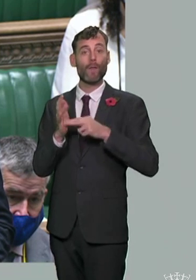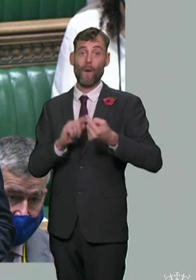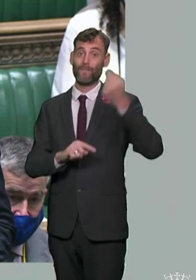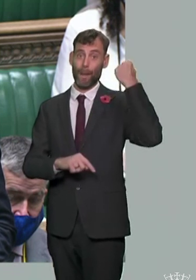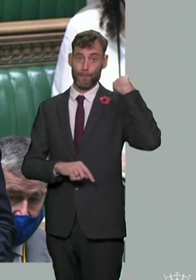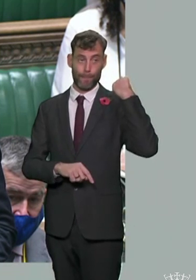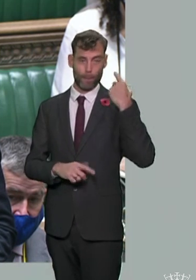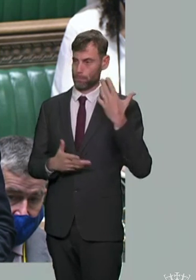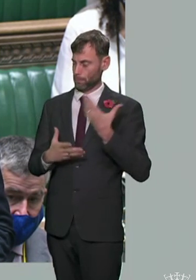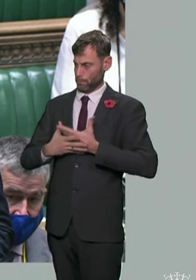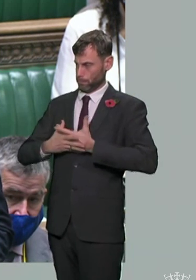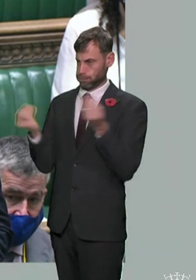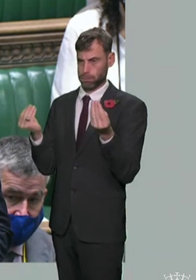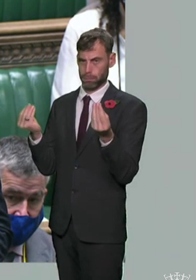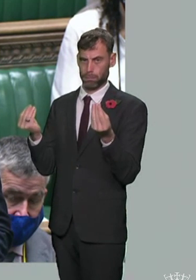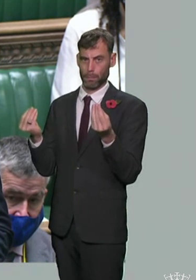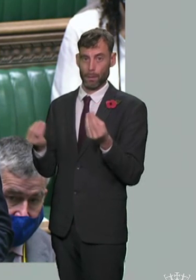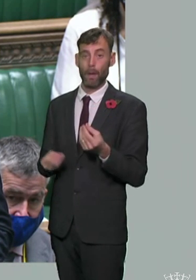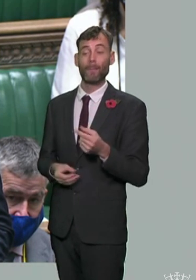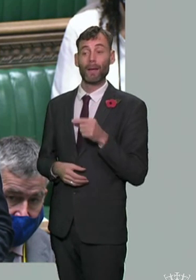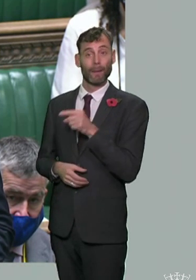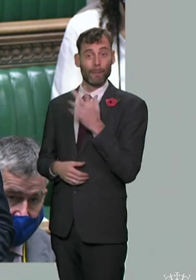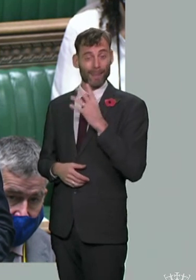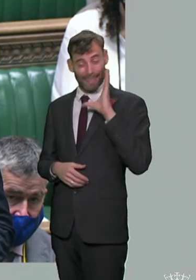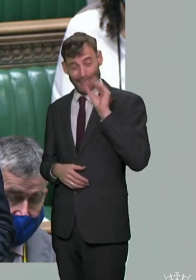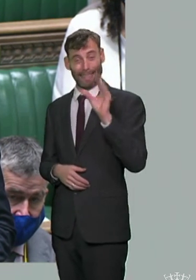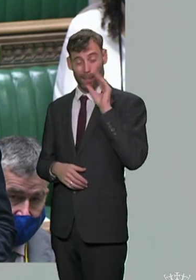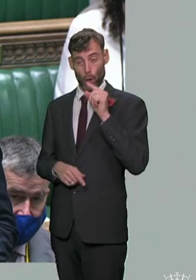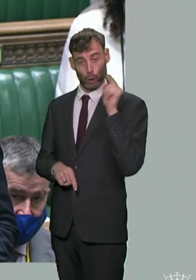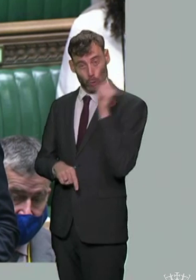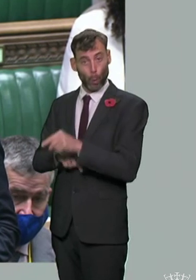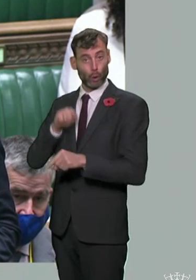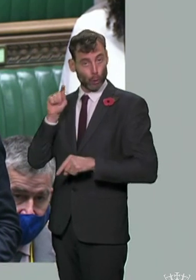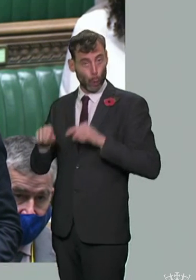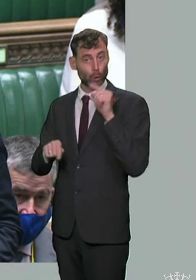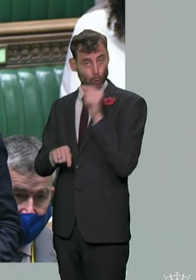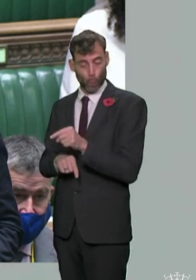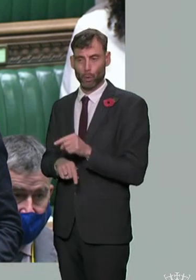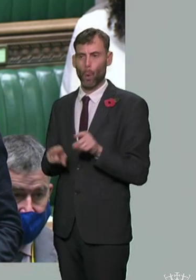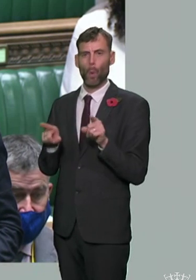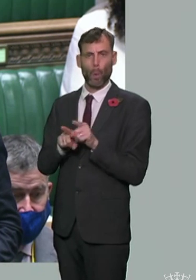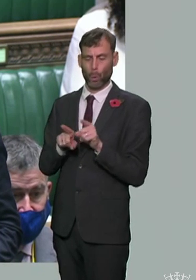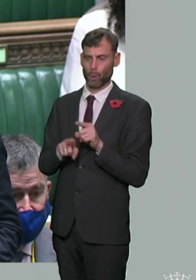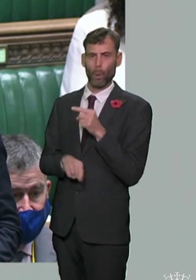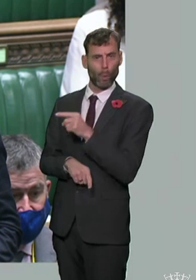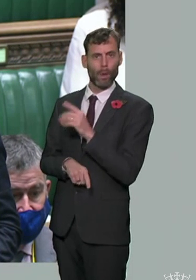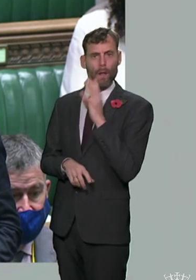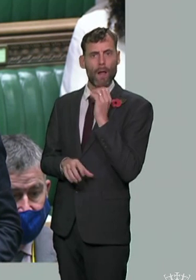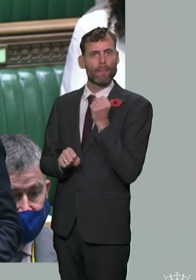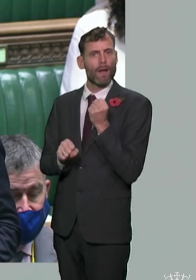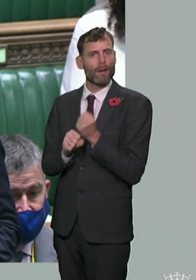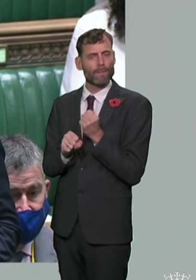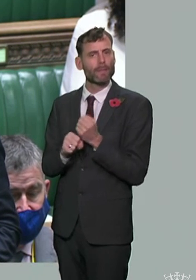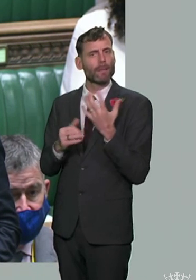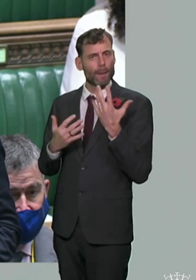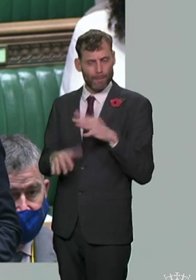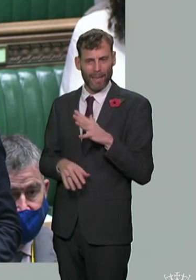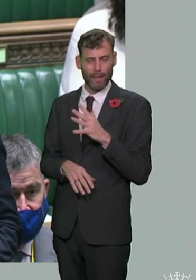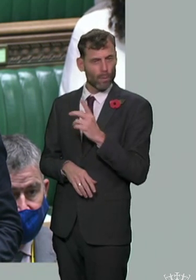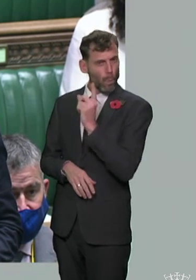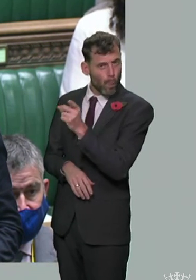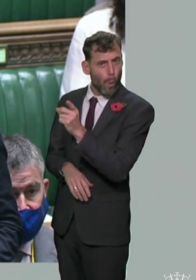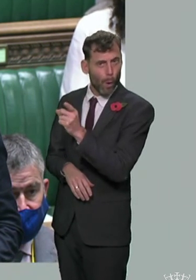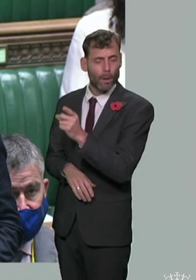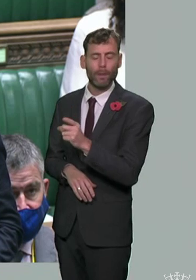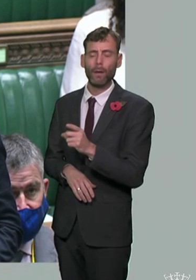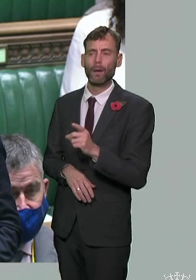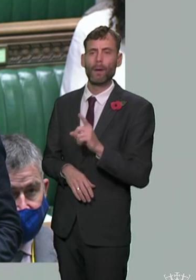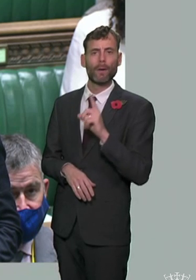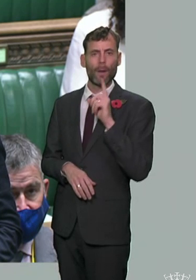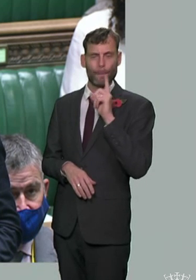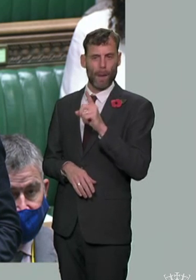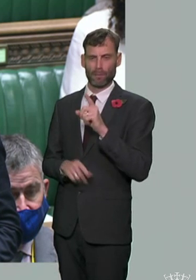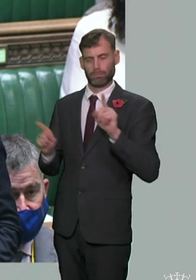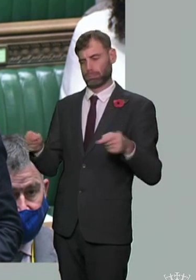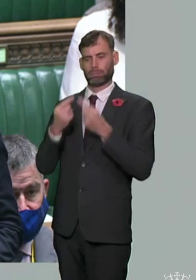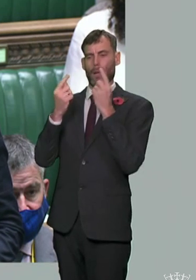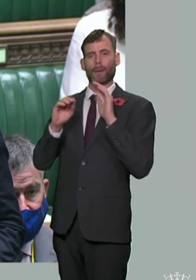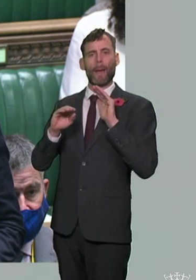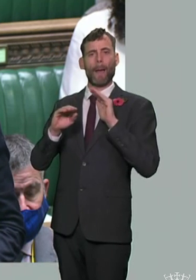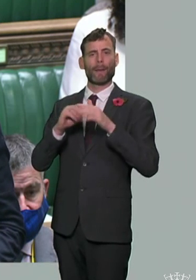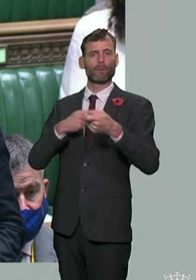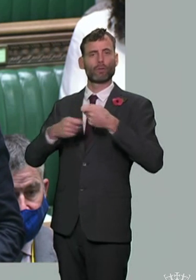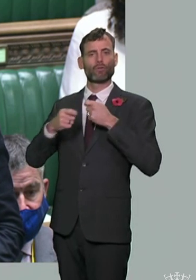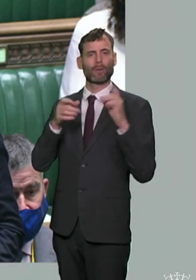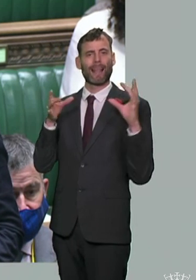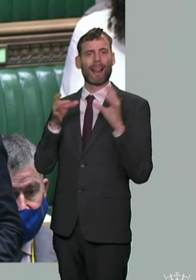The intervening years have seen allegations of torture overlooked, and ostensibly strong words from the Prime Minister’s Government about the case overshadowed by excitement over a trade deal with the Republic of India.